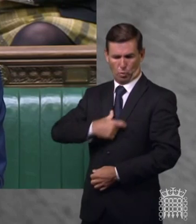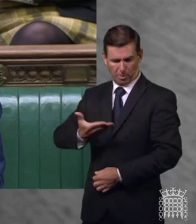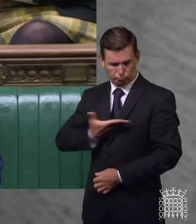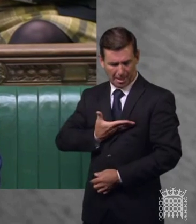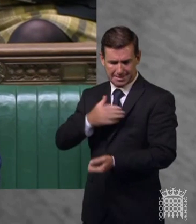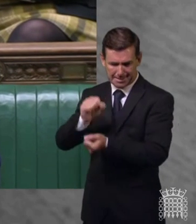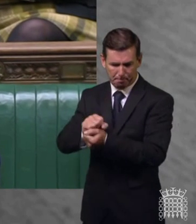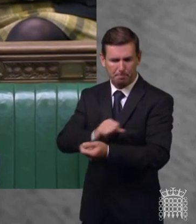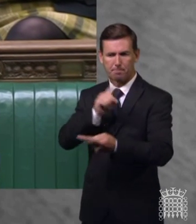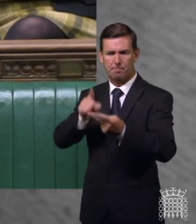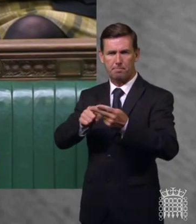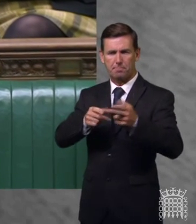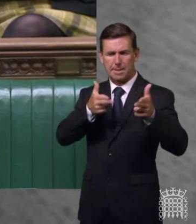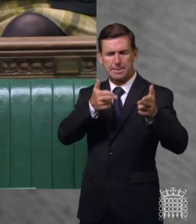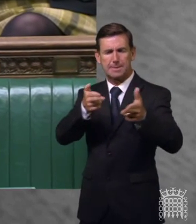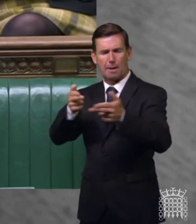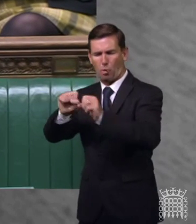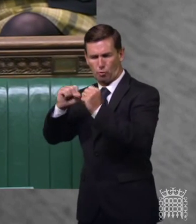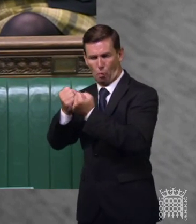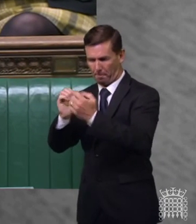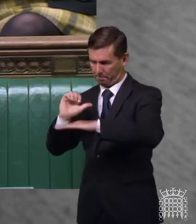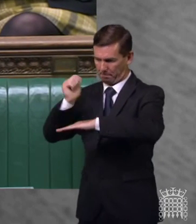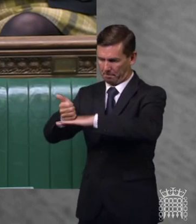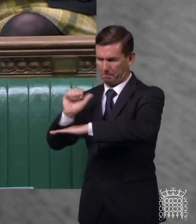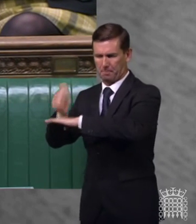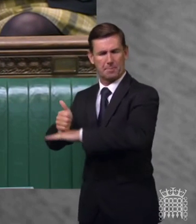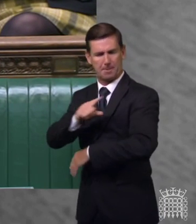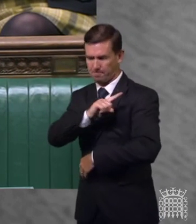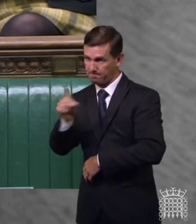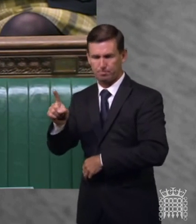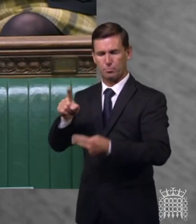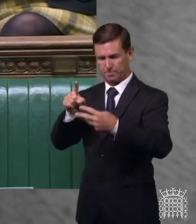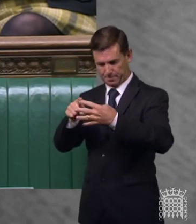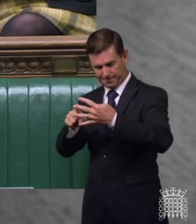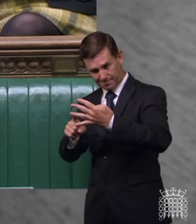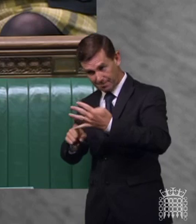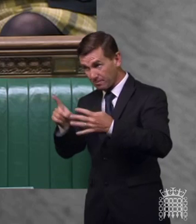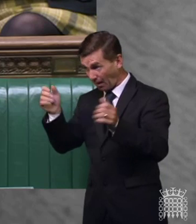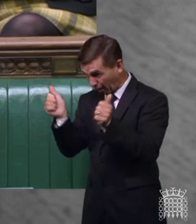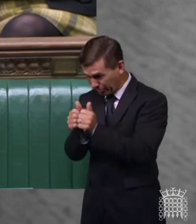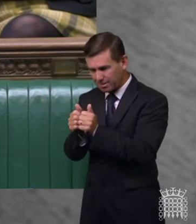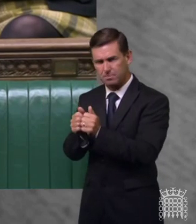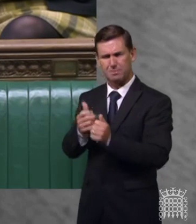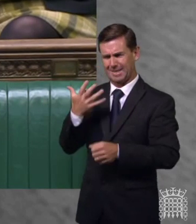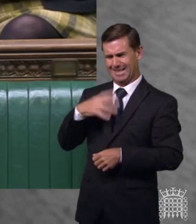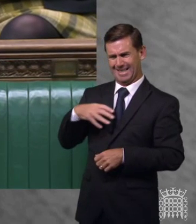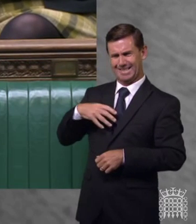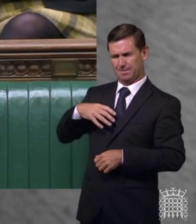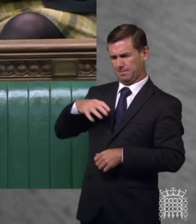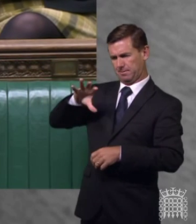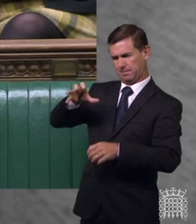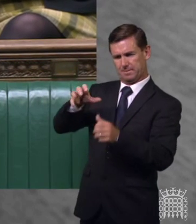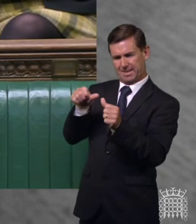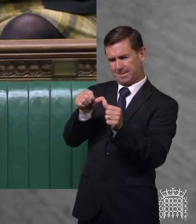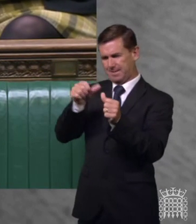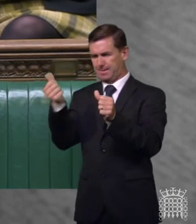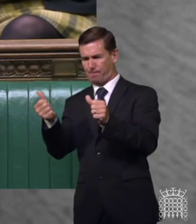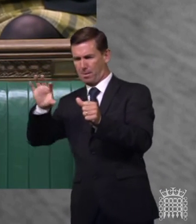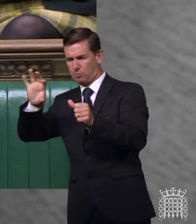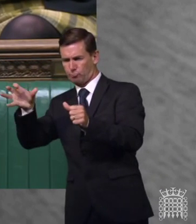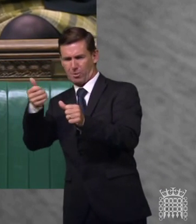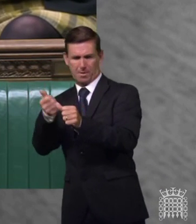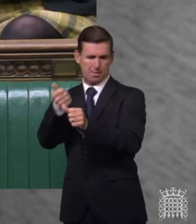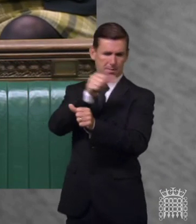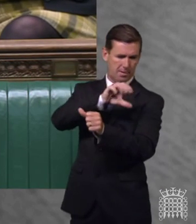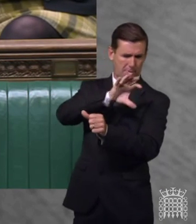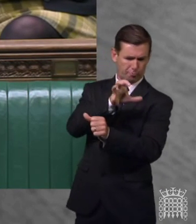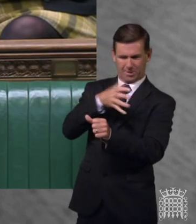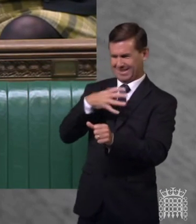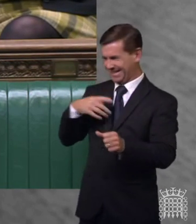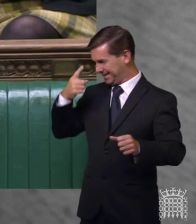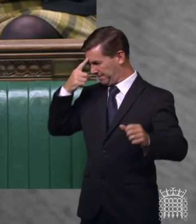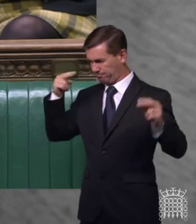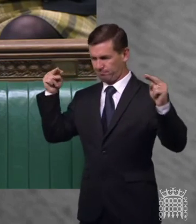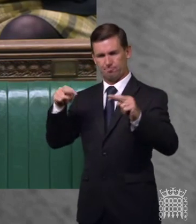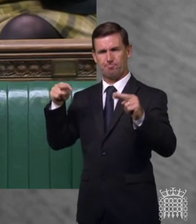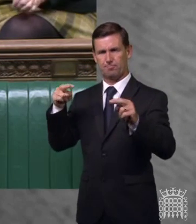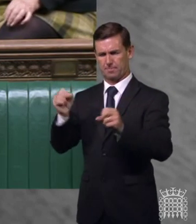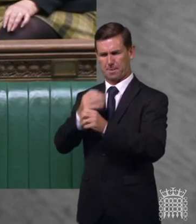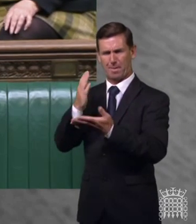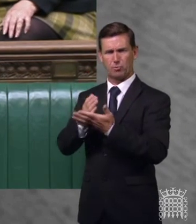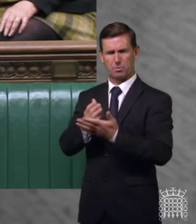We must work with Afghans and neighbours to ensure that there is consistent pressure, and there must be a UN-backed plan to ensure that our aid budget is used to support humanitarian causes in Afghanistan, not to fund